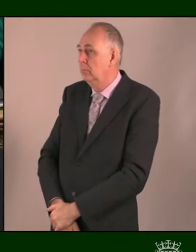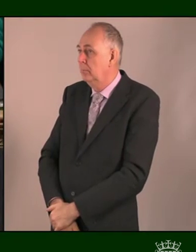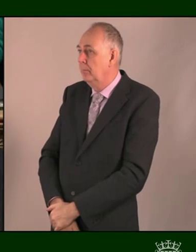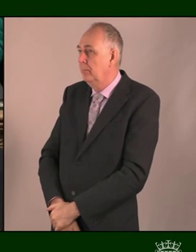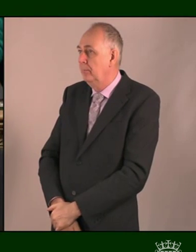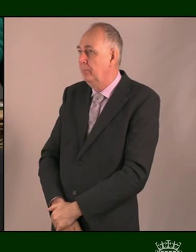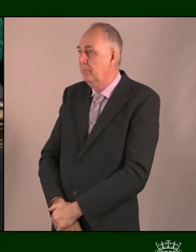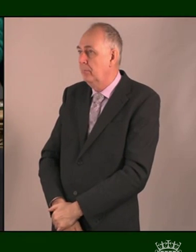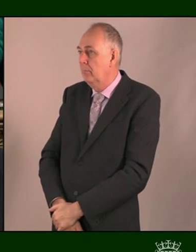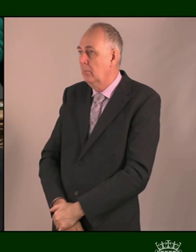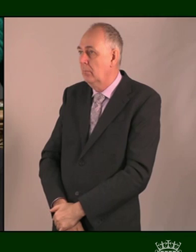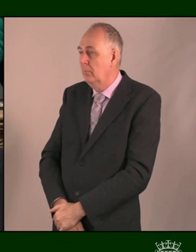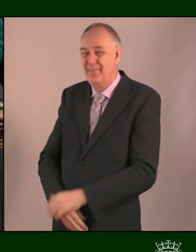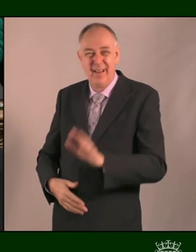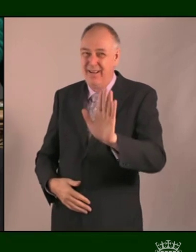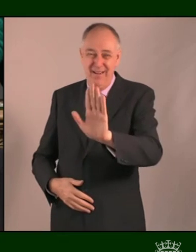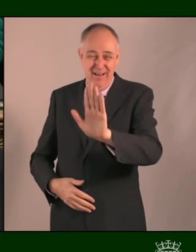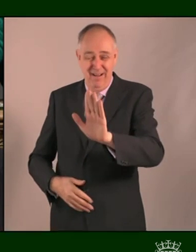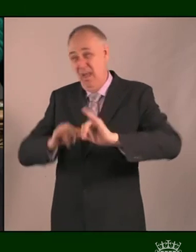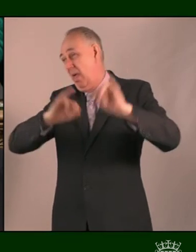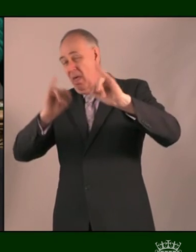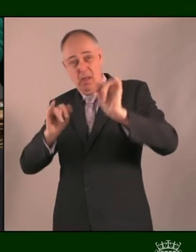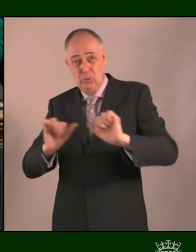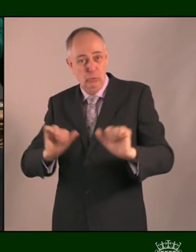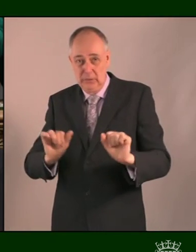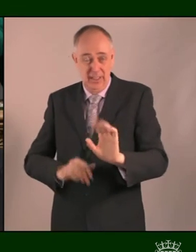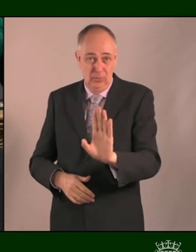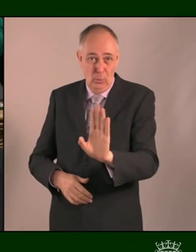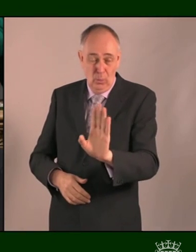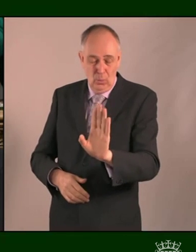We are not at that stage, or anything like that stage, yet.